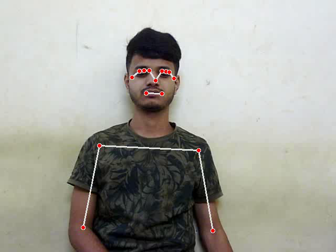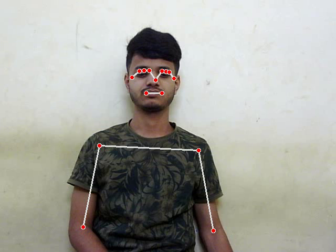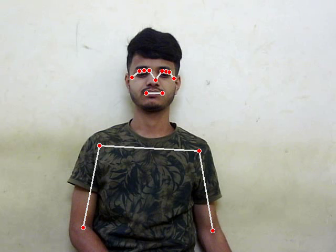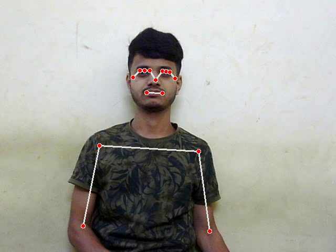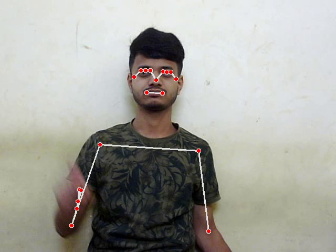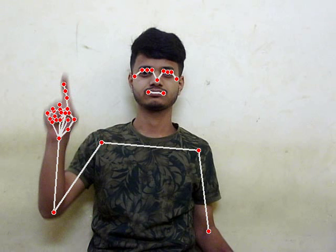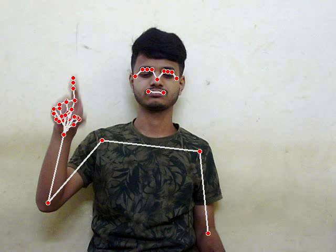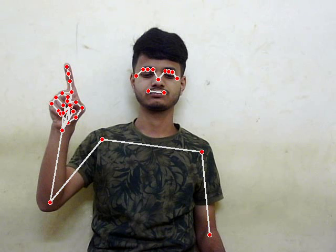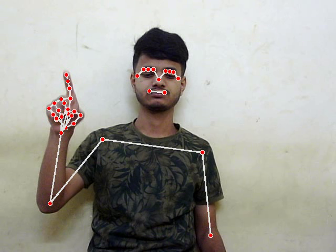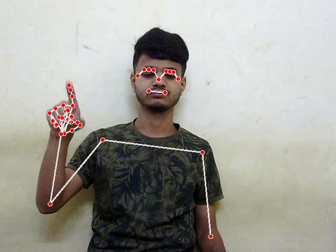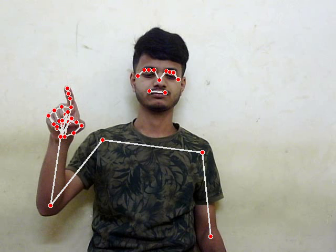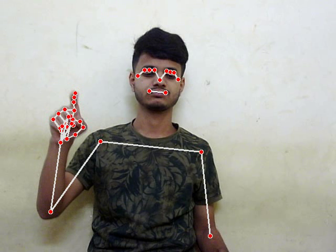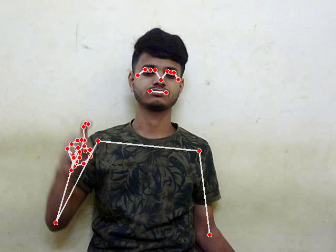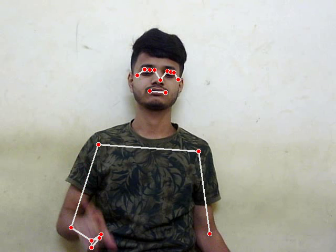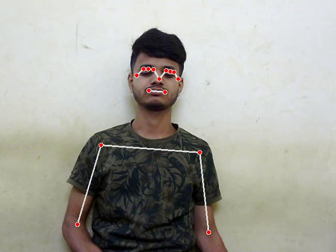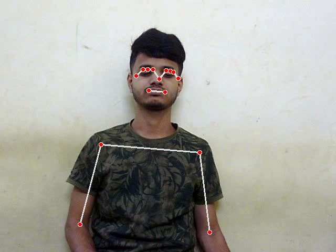need